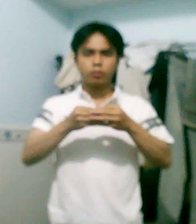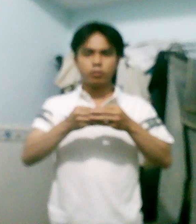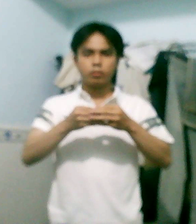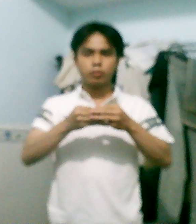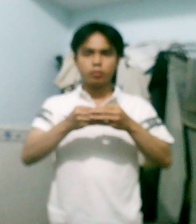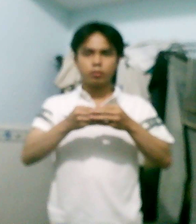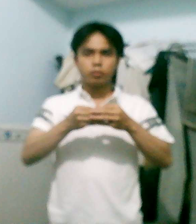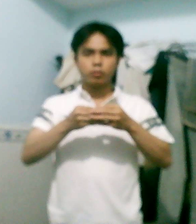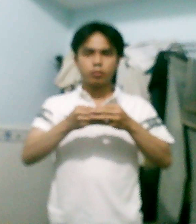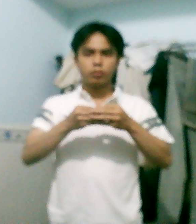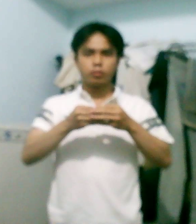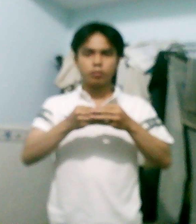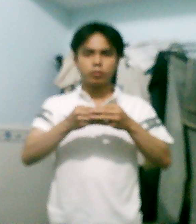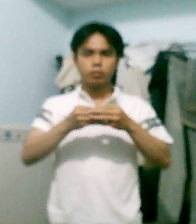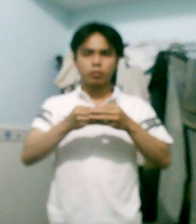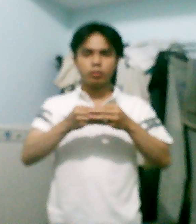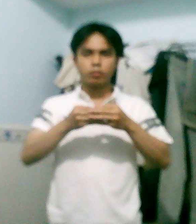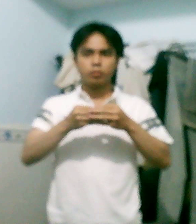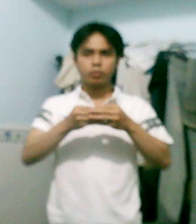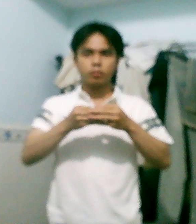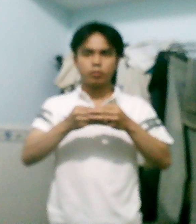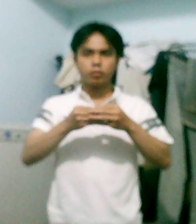nhom